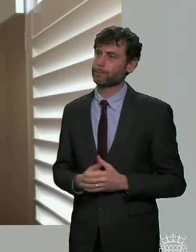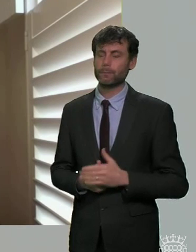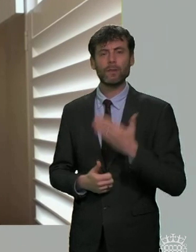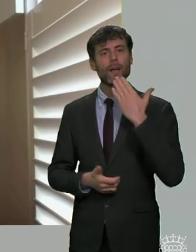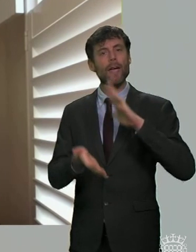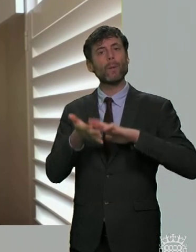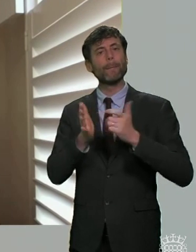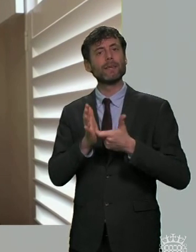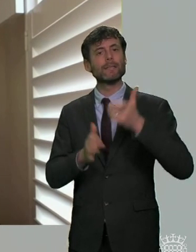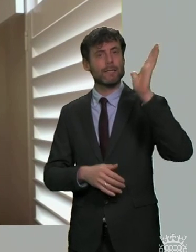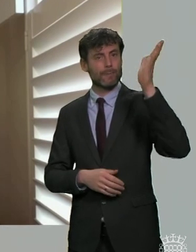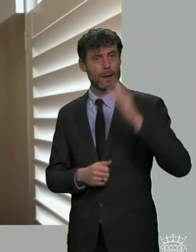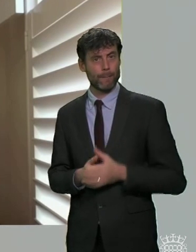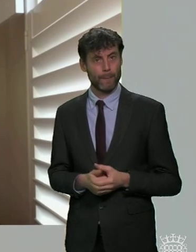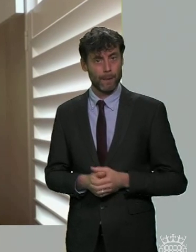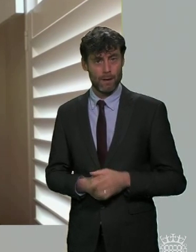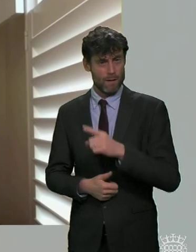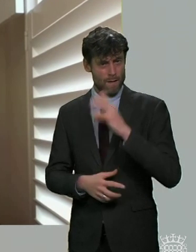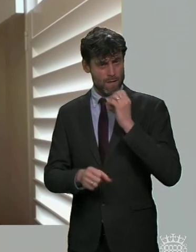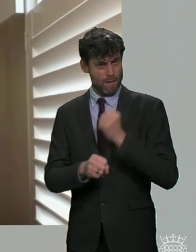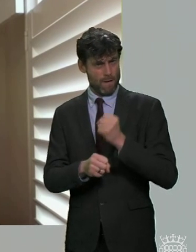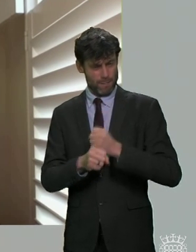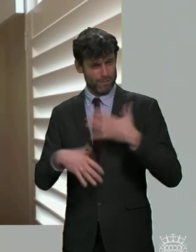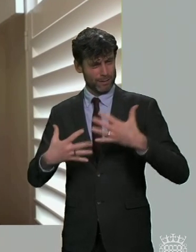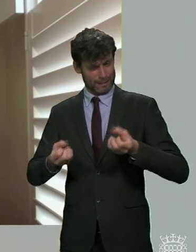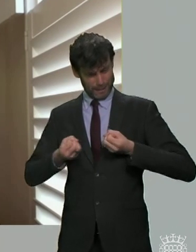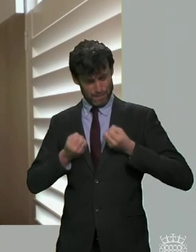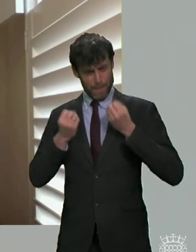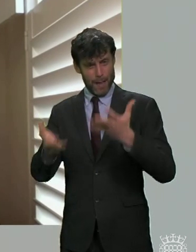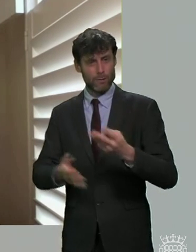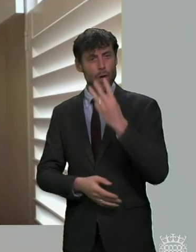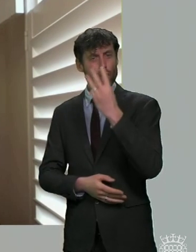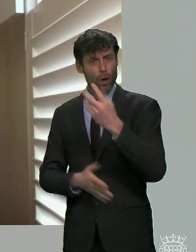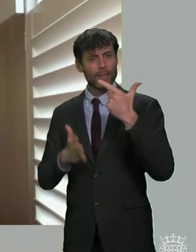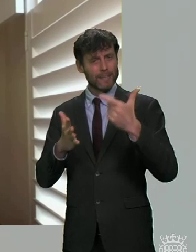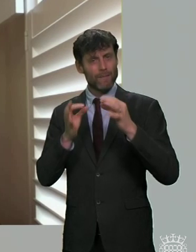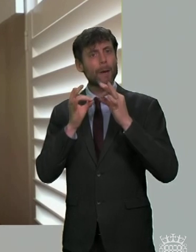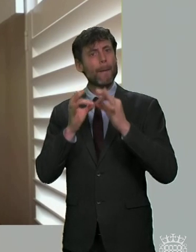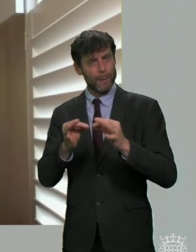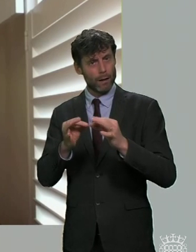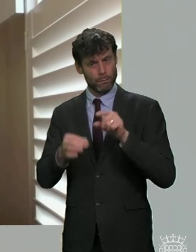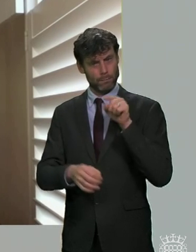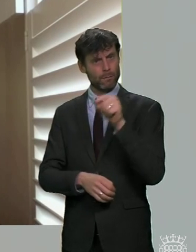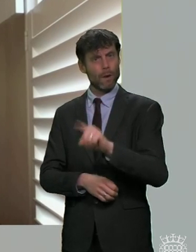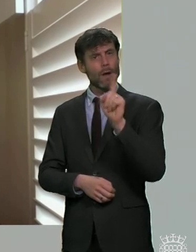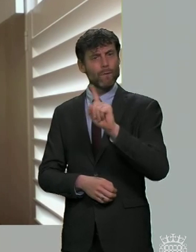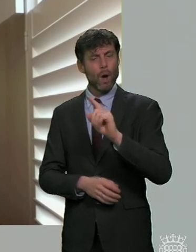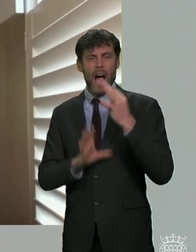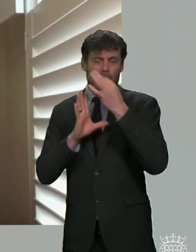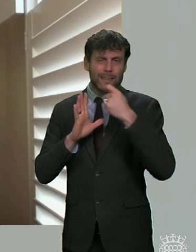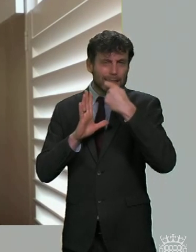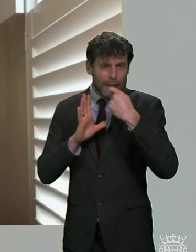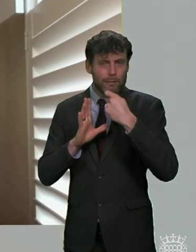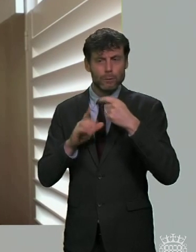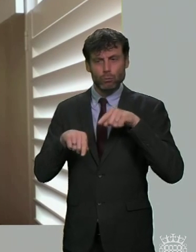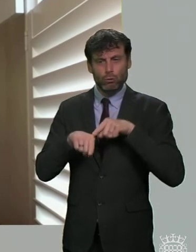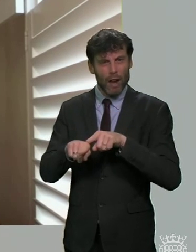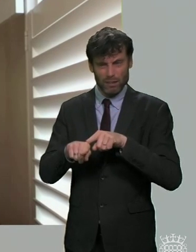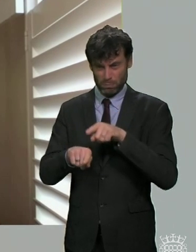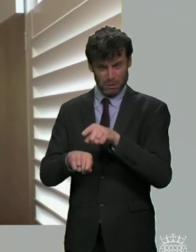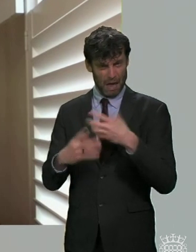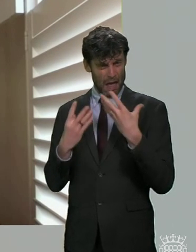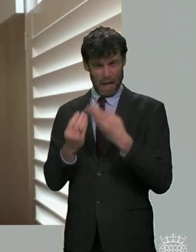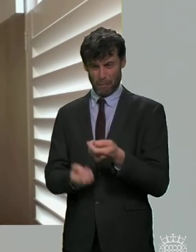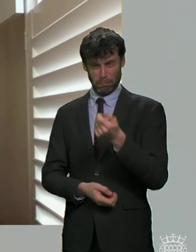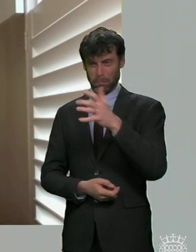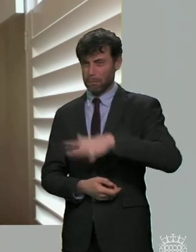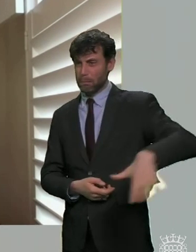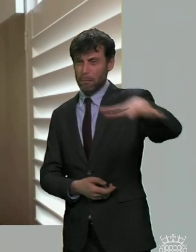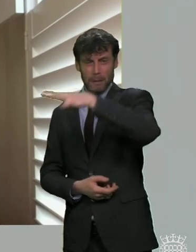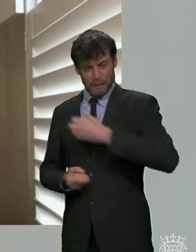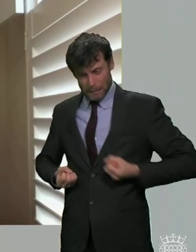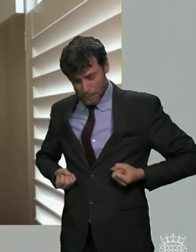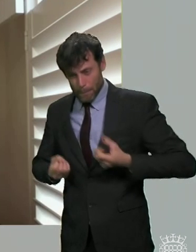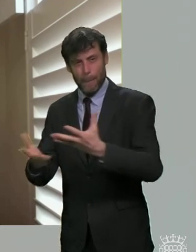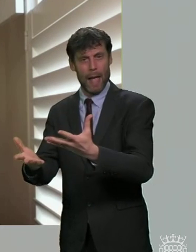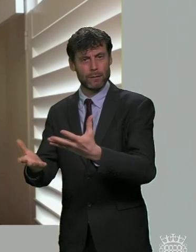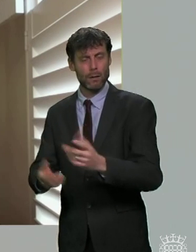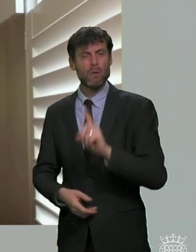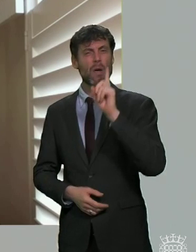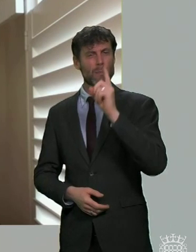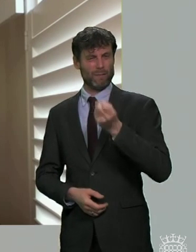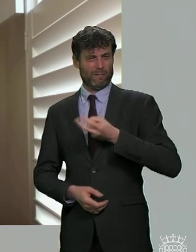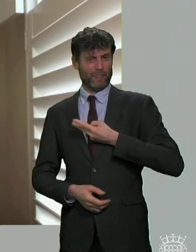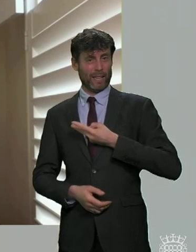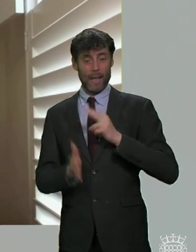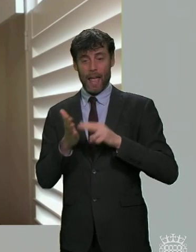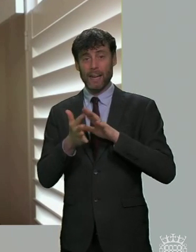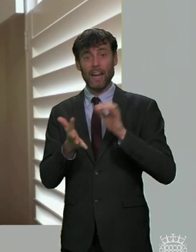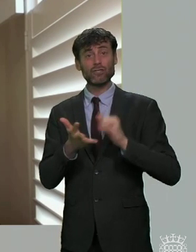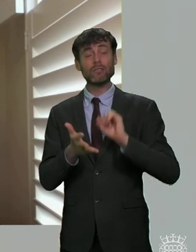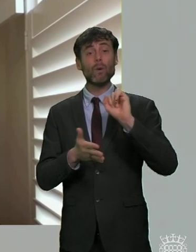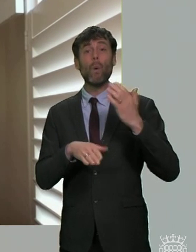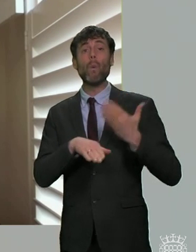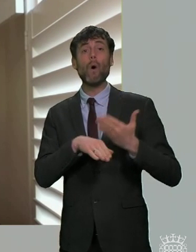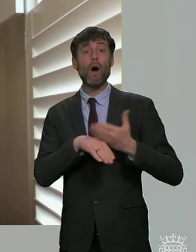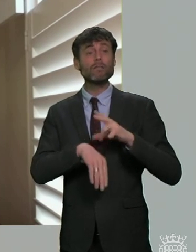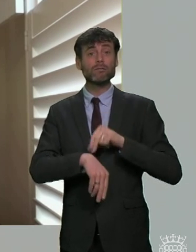The Government are throwing a staggering £37 billion at a test and trace system that we know has made barely any difference, yet they say they cannot afford to give more than a pitiful 1% pay rise to NHS workers.